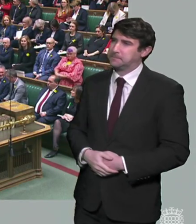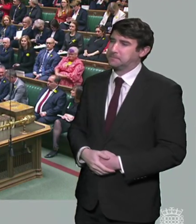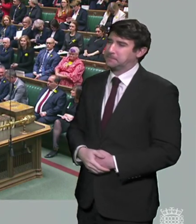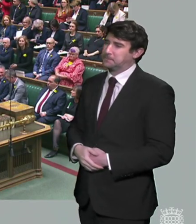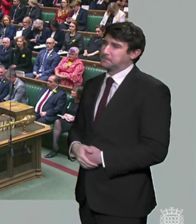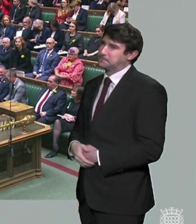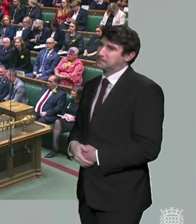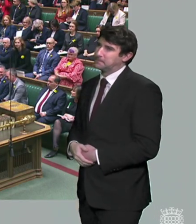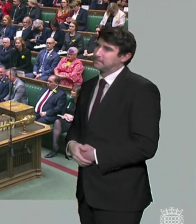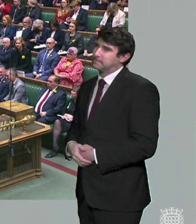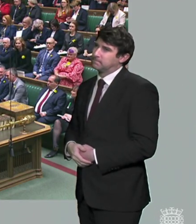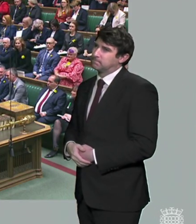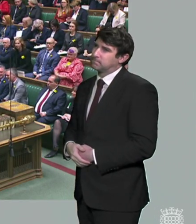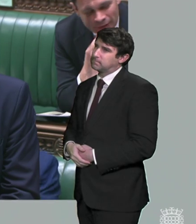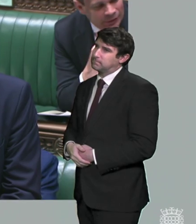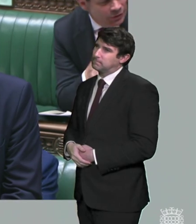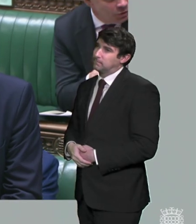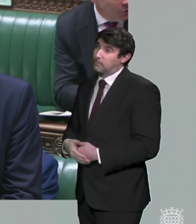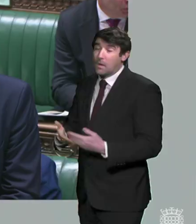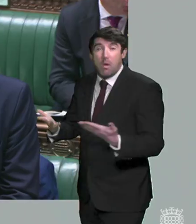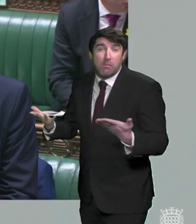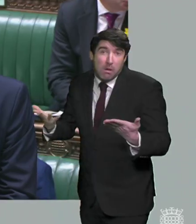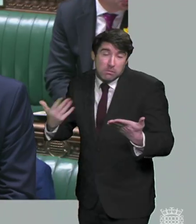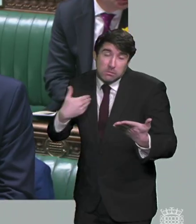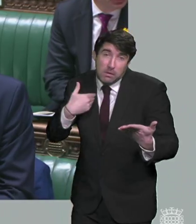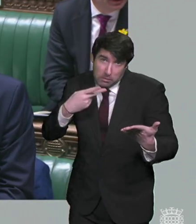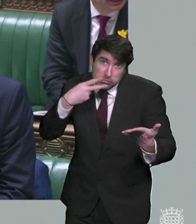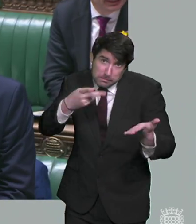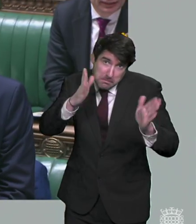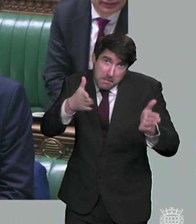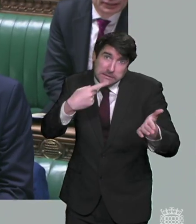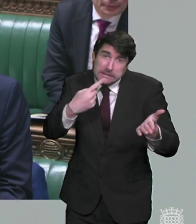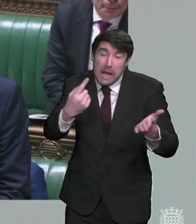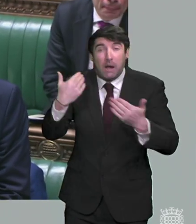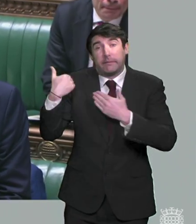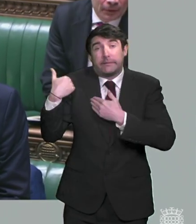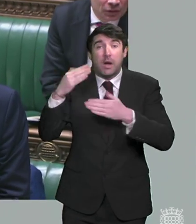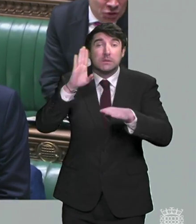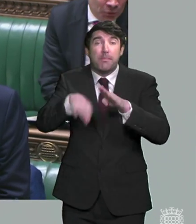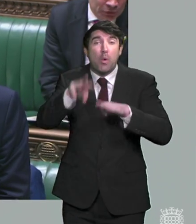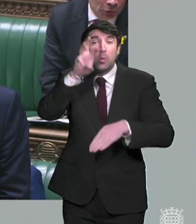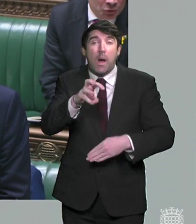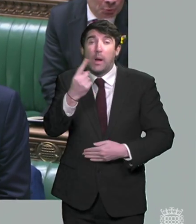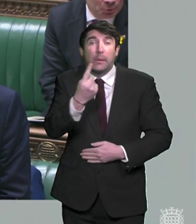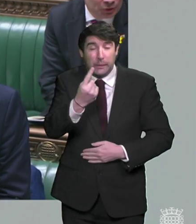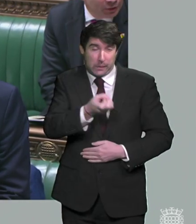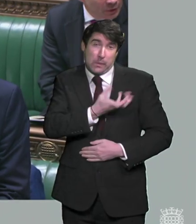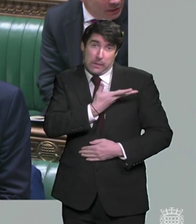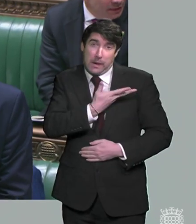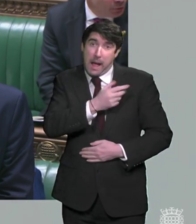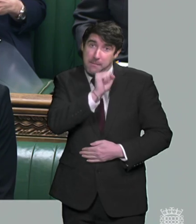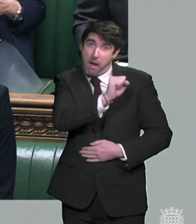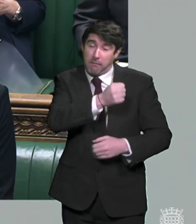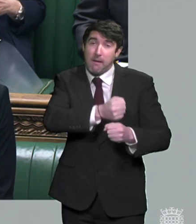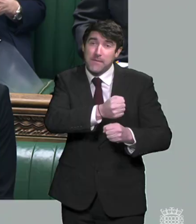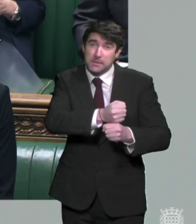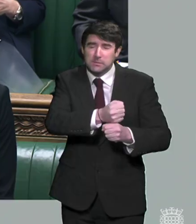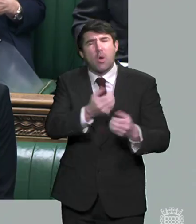David T. C. Davies The honourable Lady will be aware that sport is a devolved matter, but those concerns will be shared in DCMS.